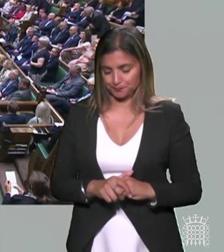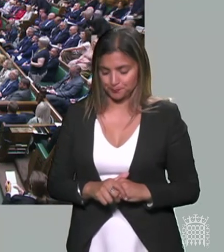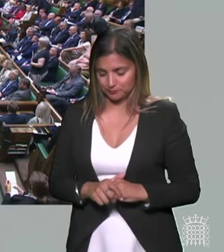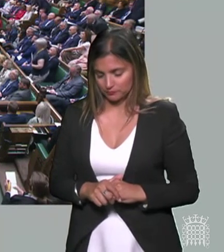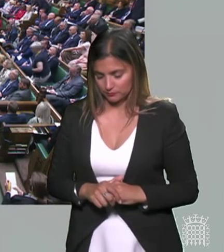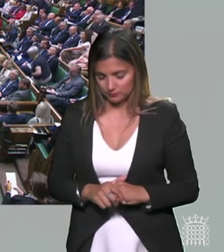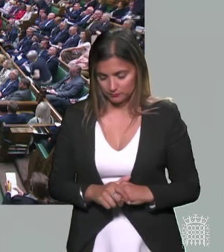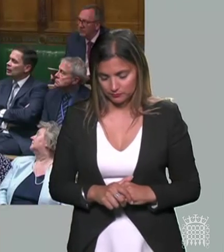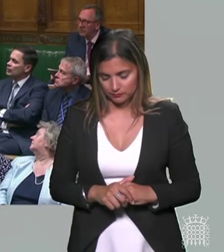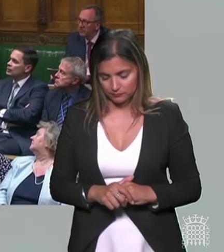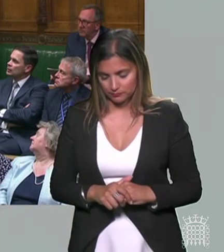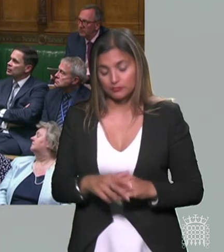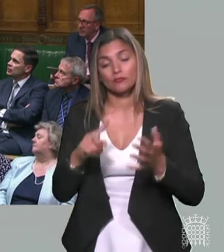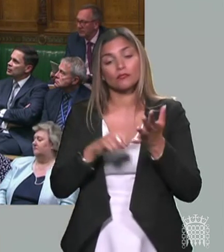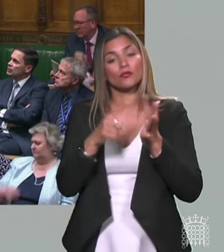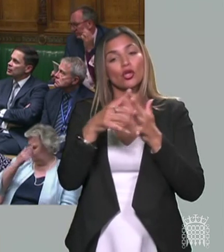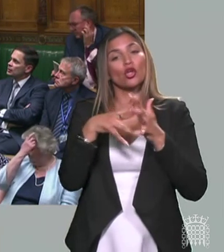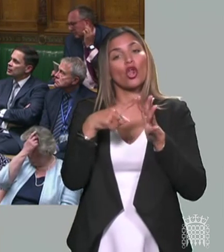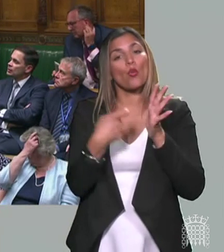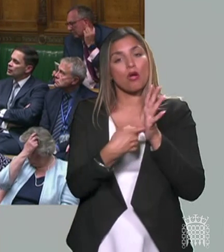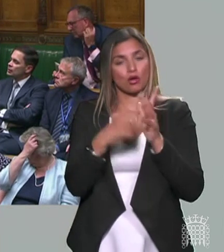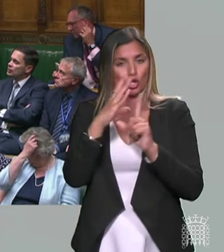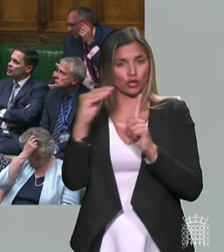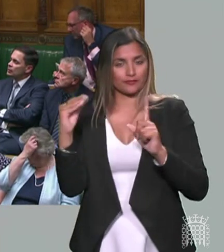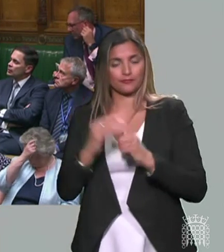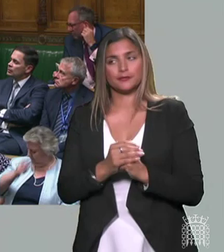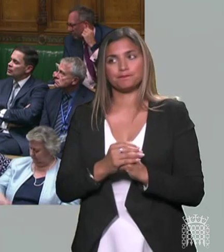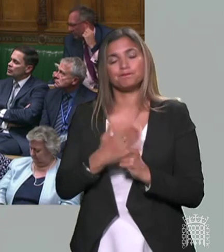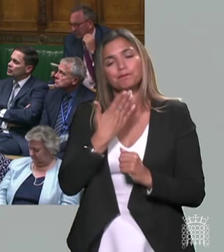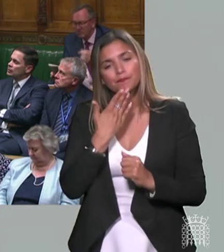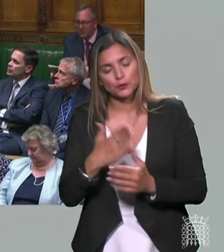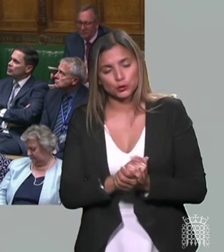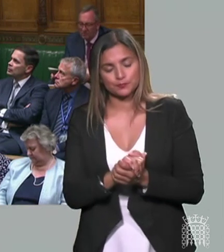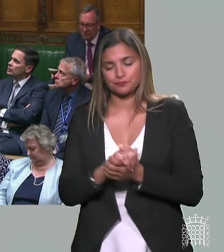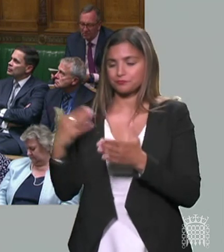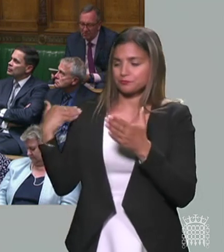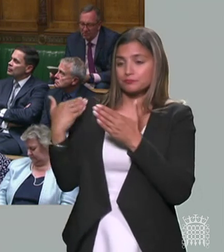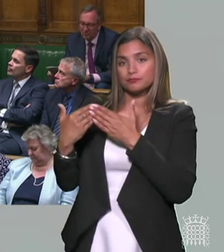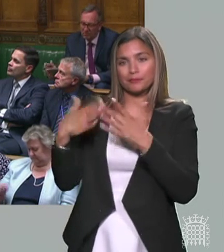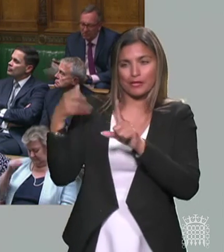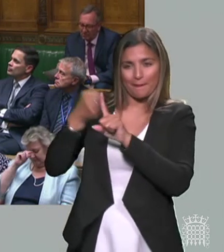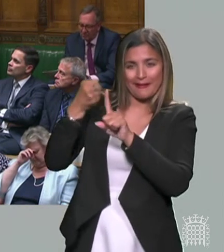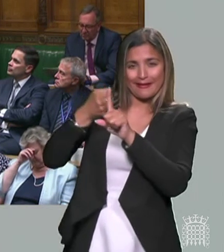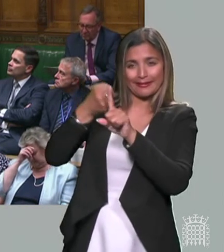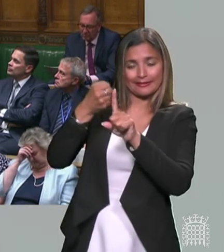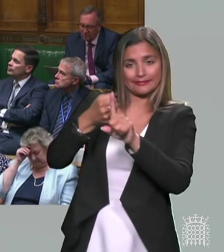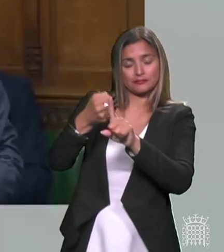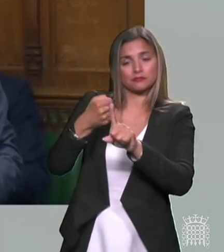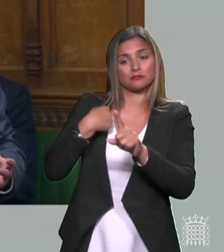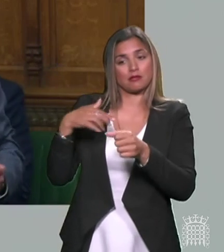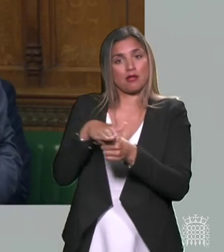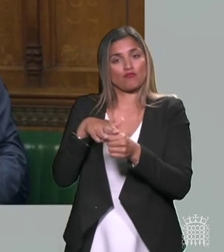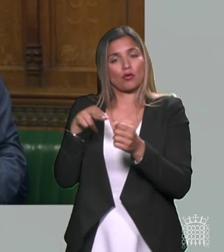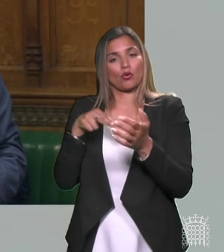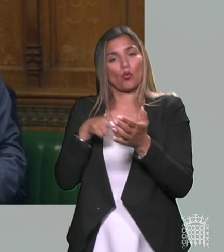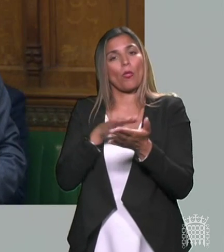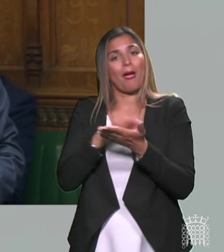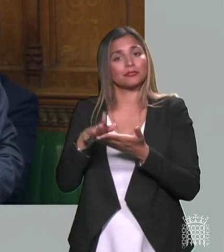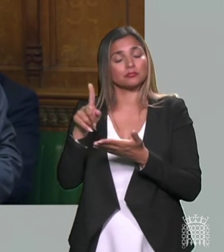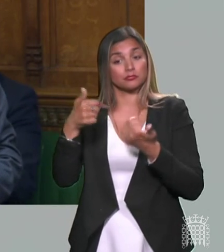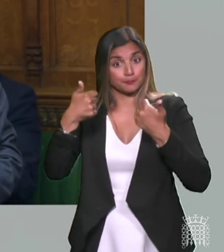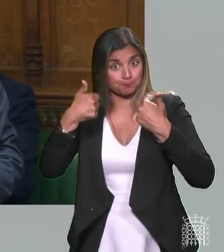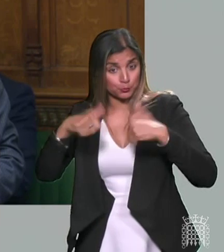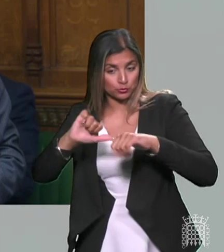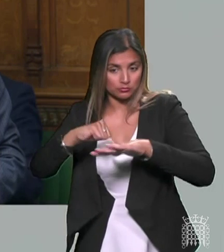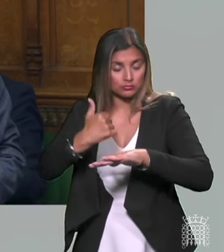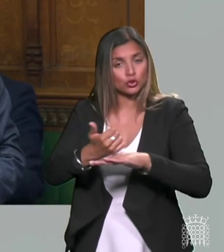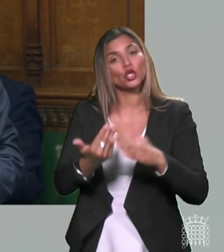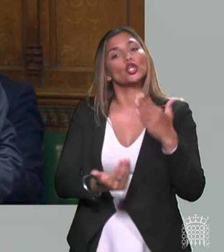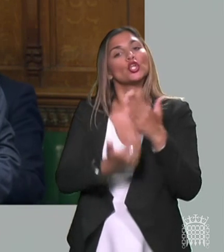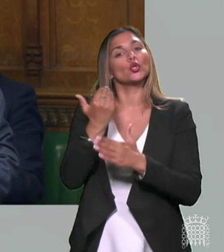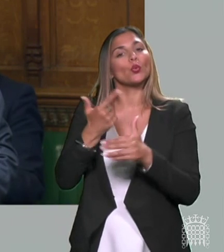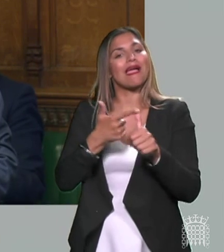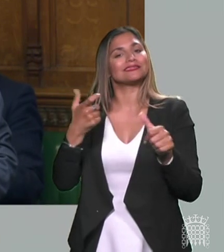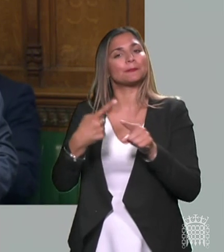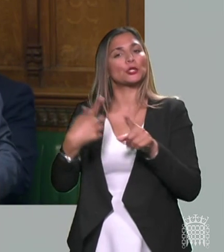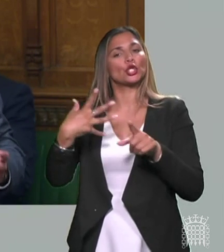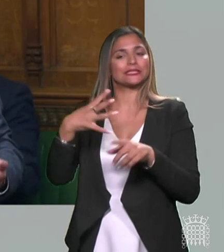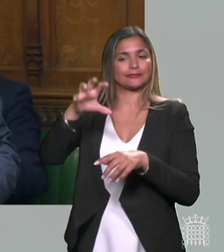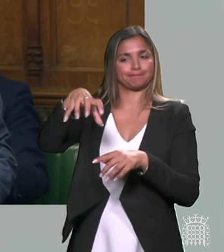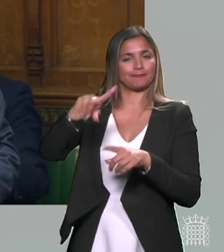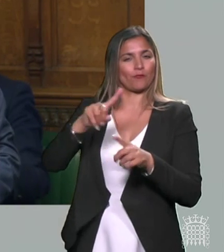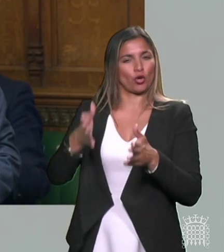In the past few years, campaigning and persistence have led to the construction of a new children’s A&E, and this year a new main A&E, for Northampton General Hospital in my constituency.